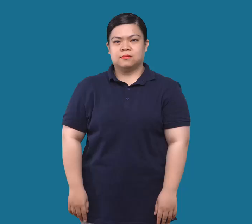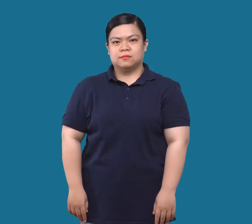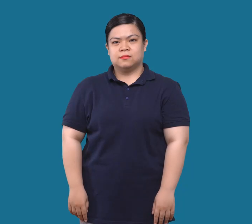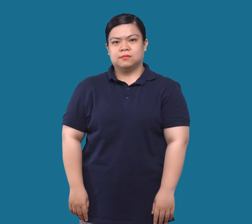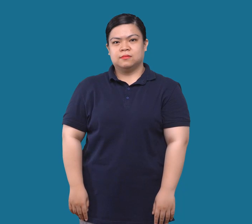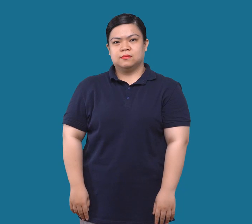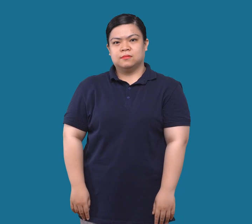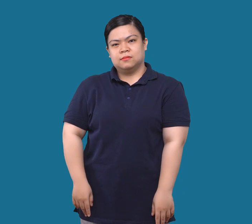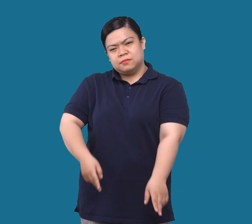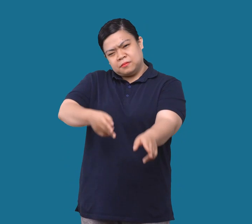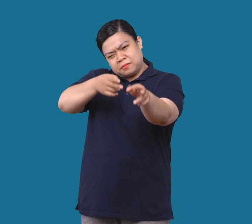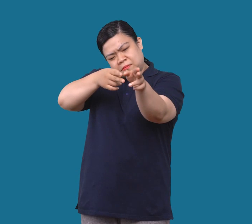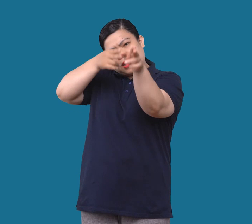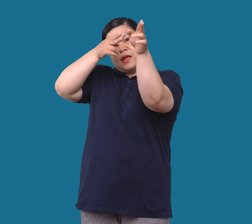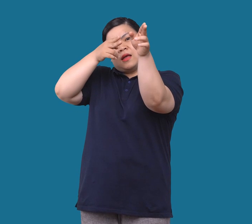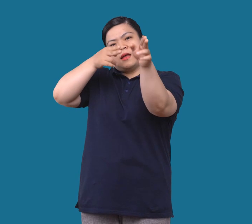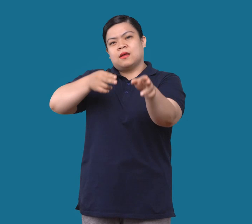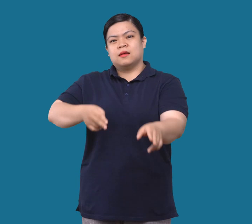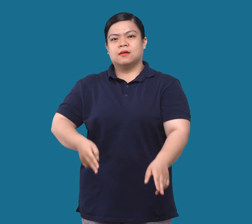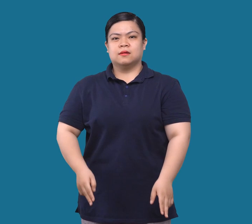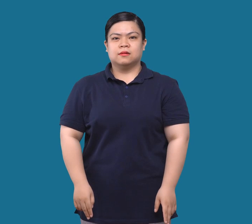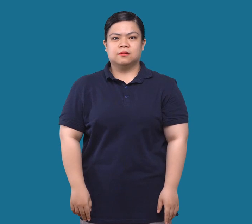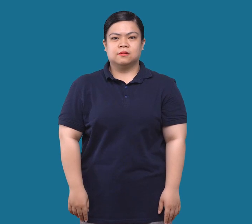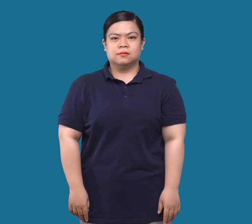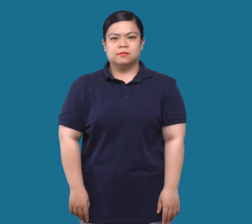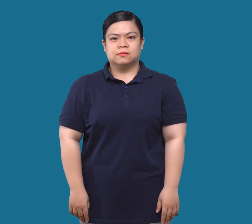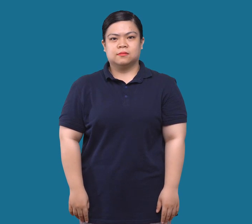săn bắn